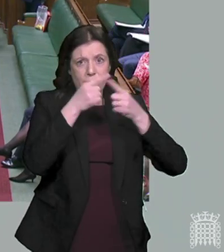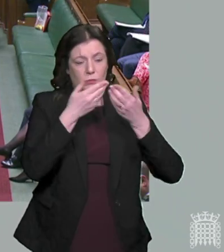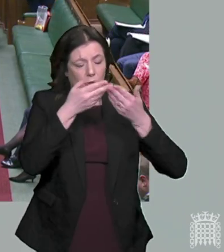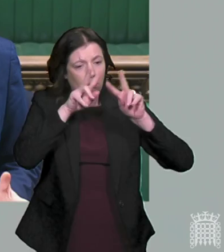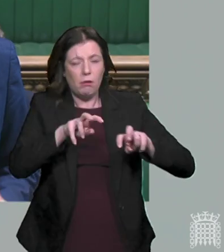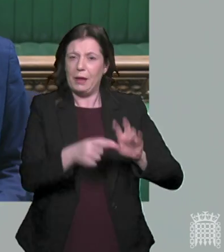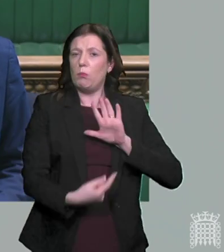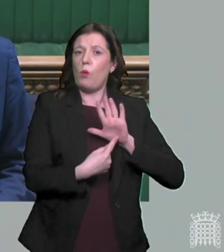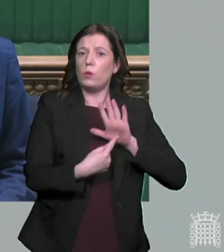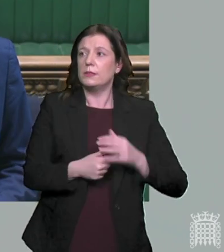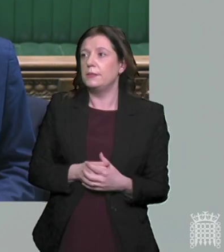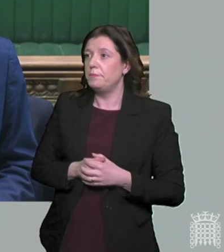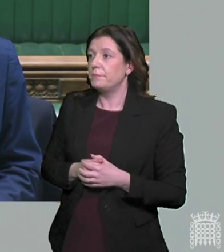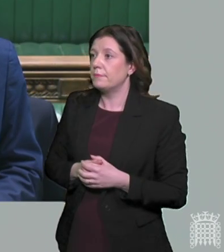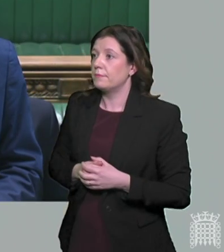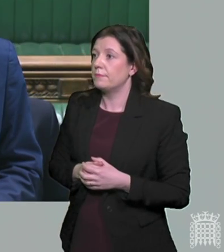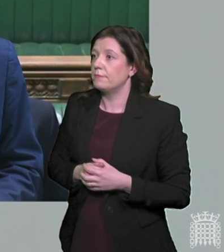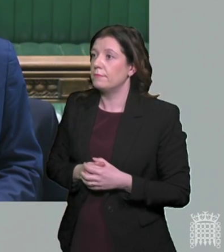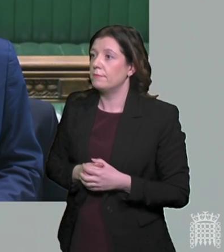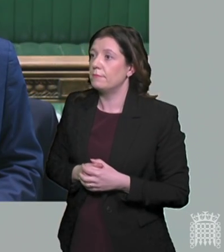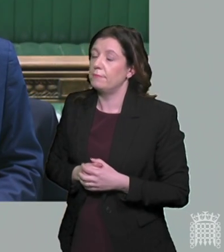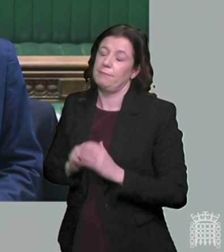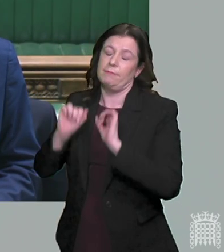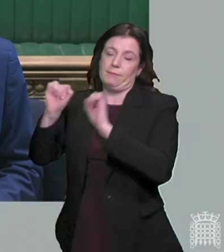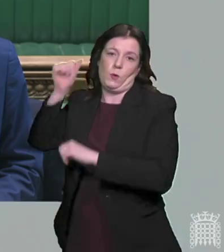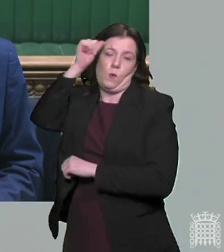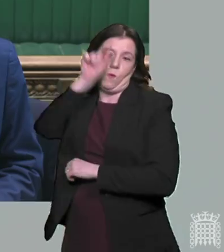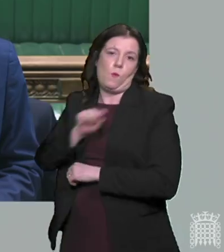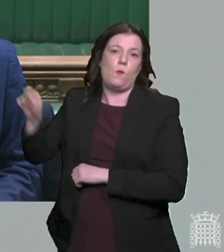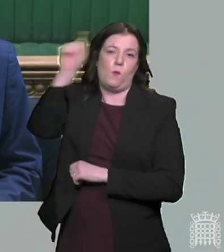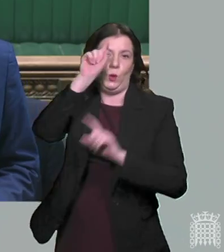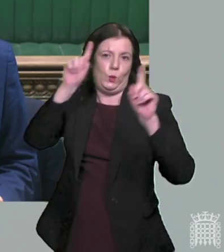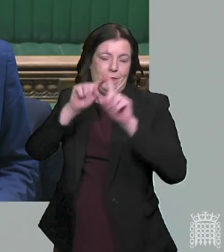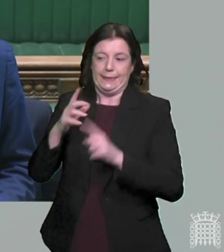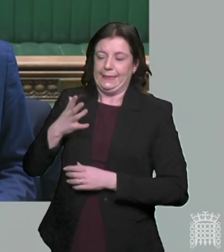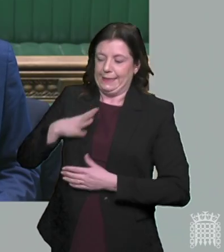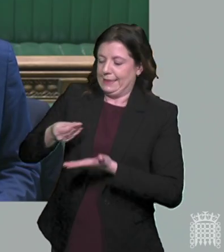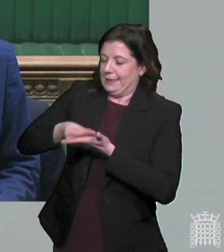She is right that academic institutions have been reliant on EU structural funding in the past.